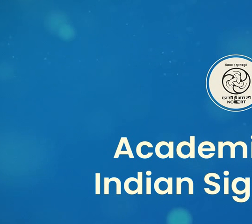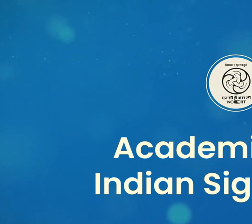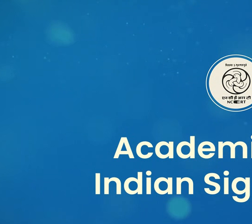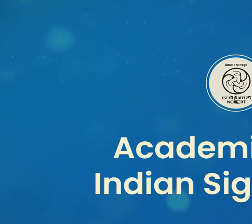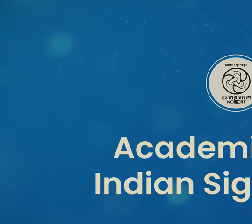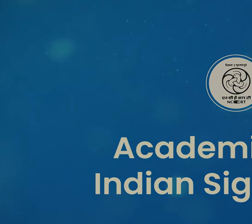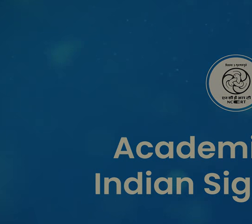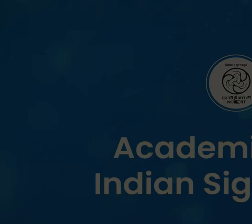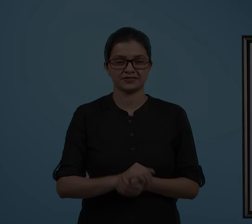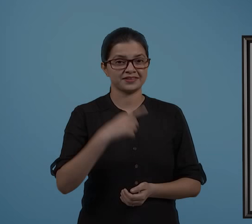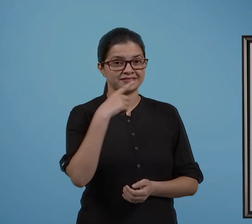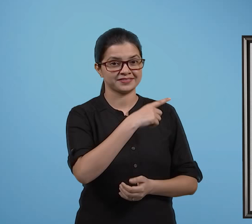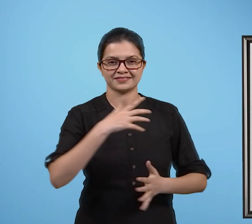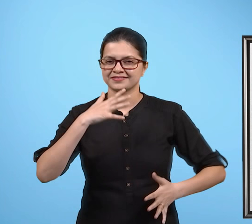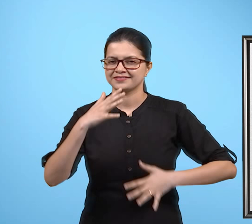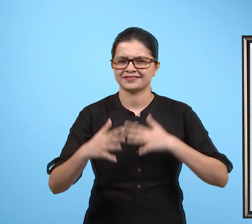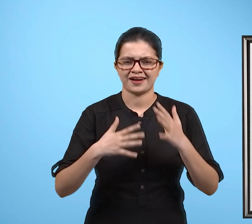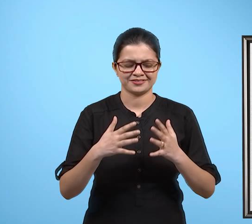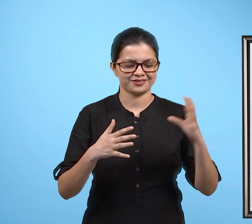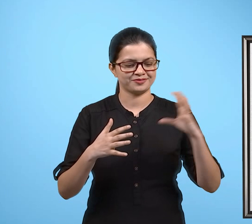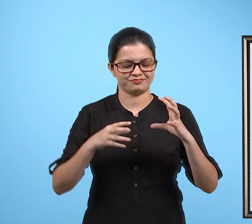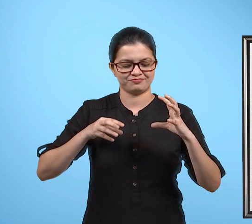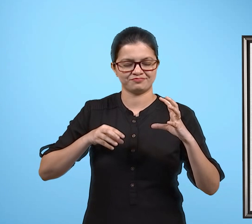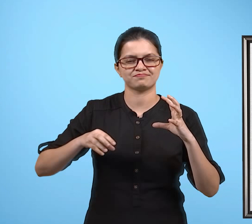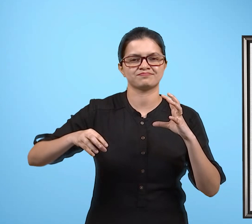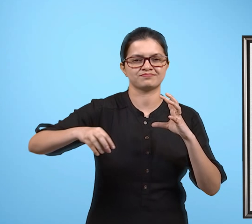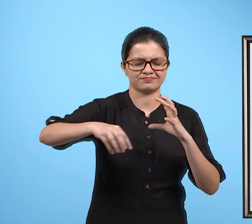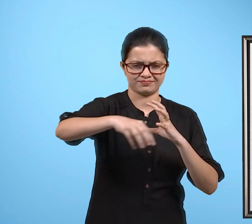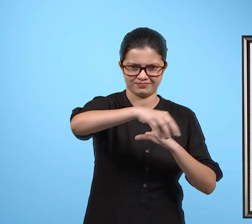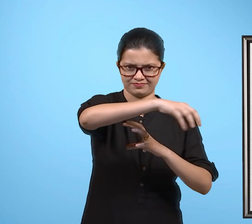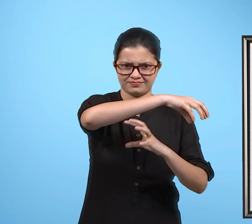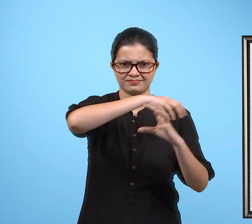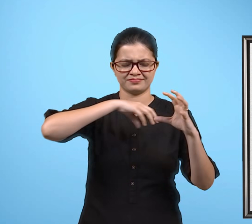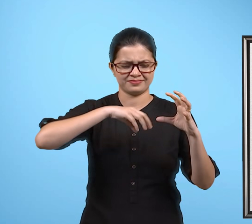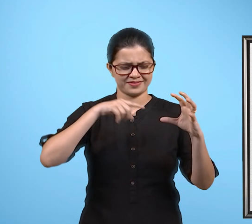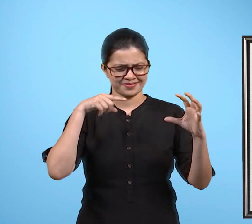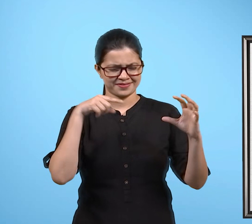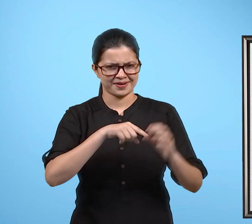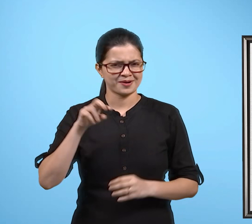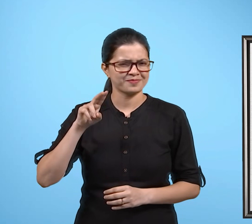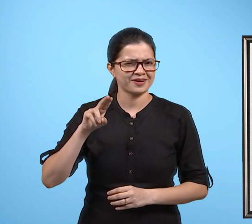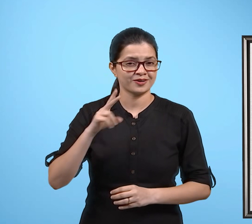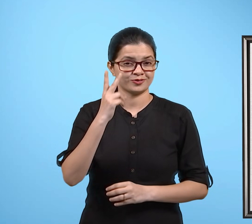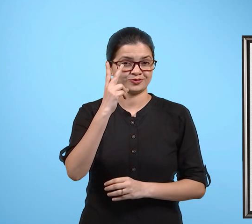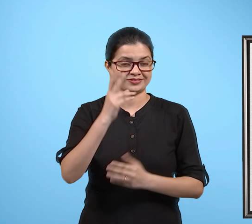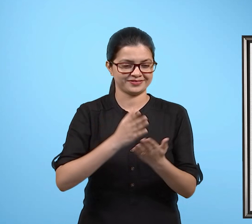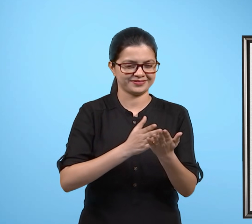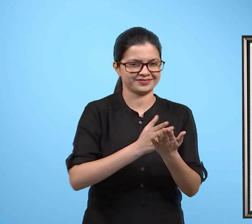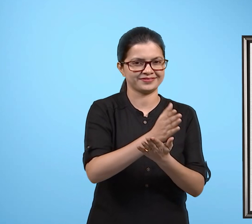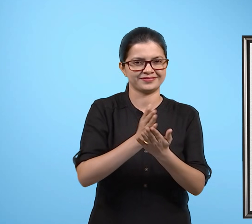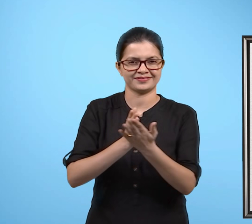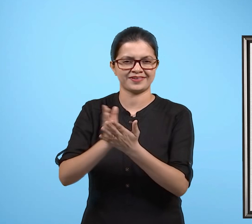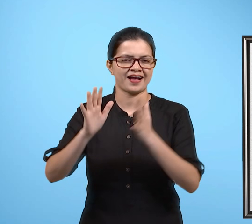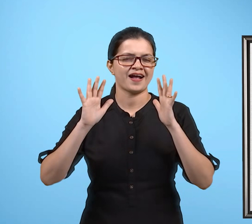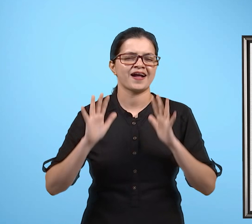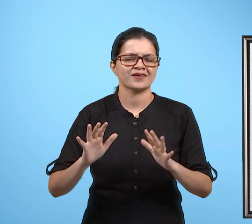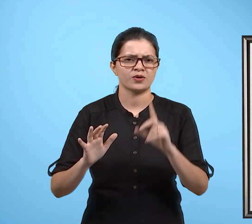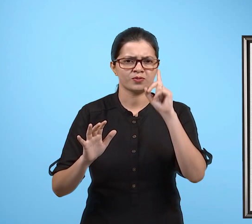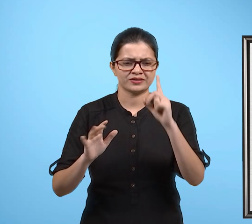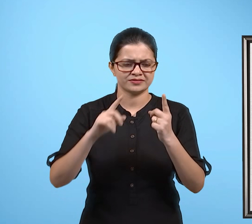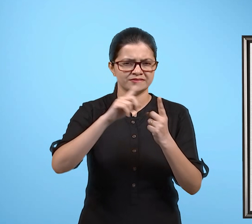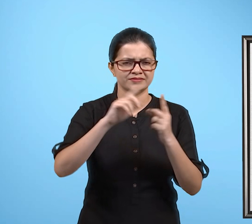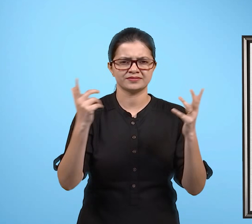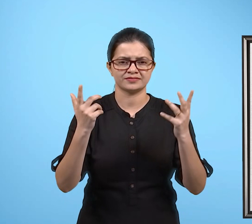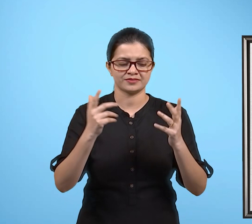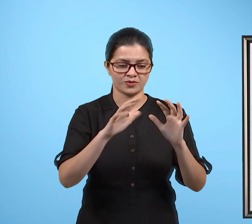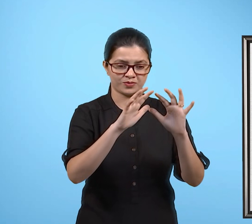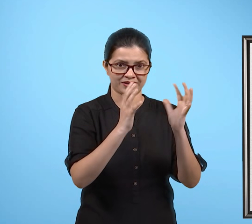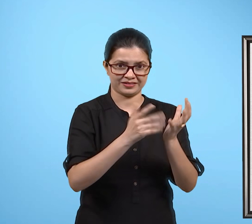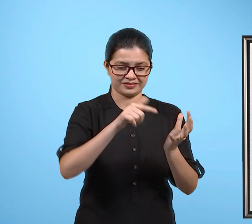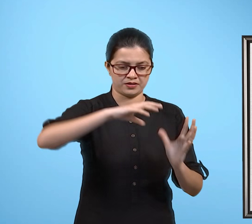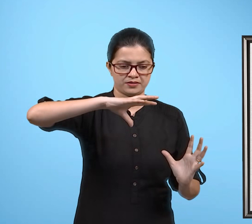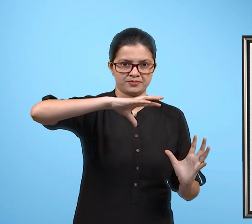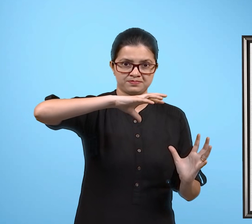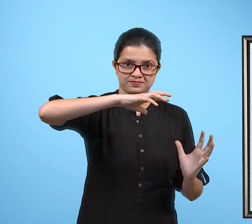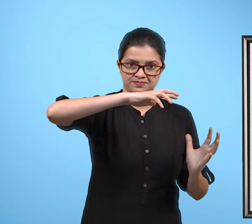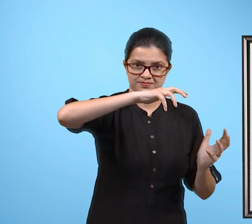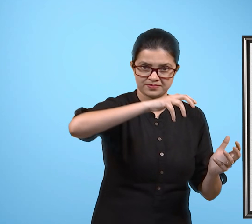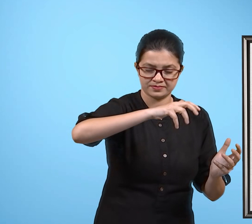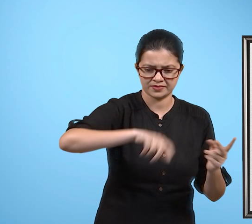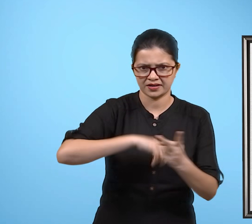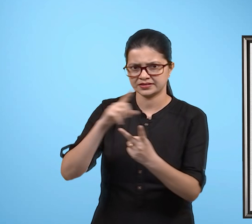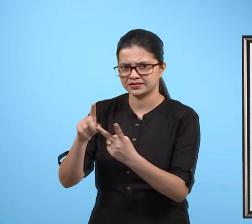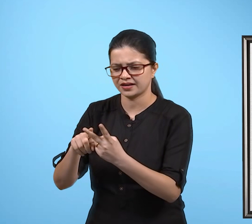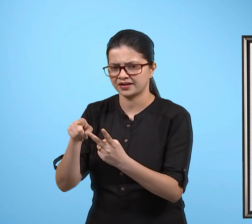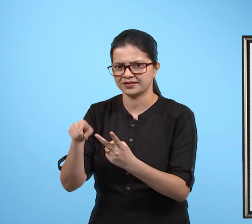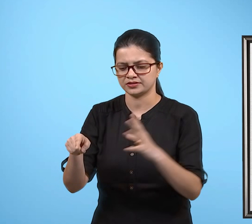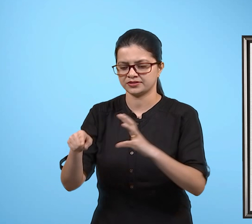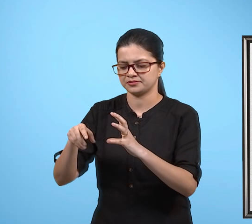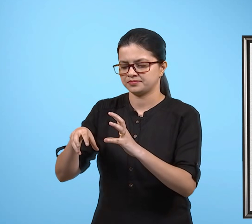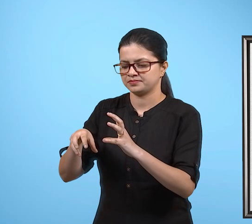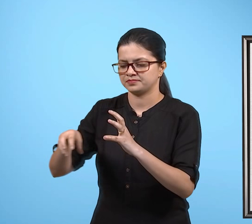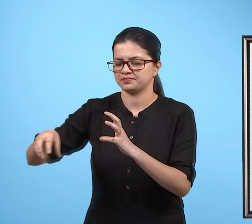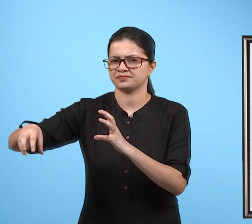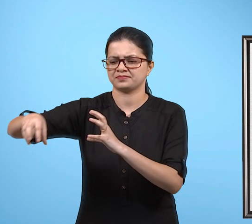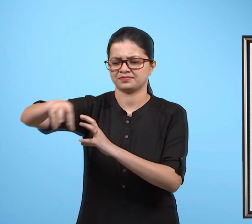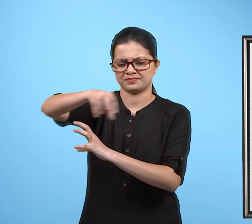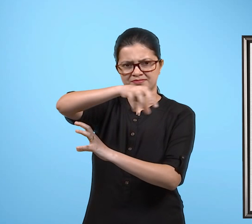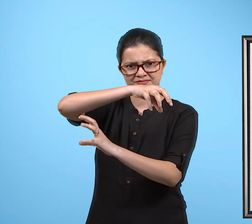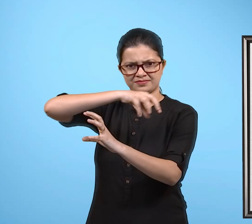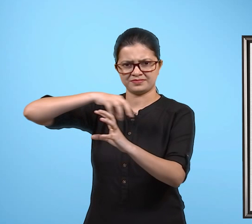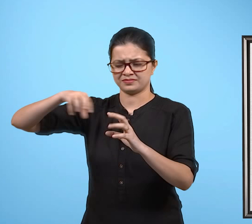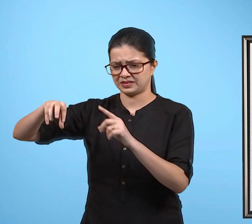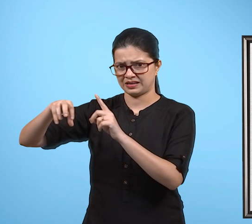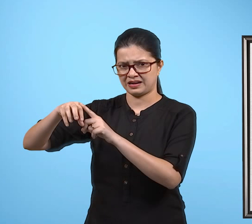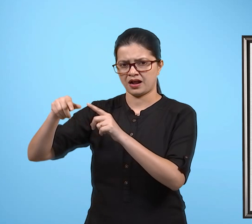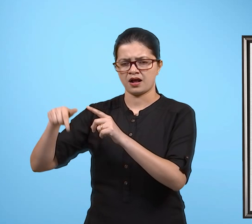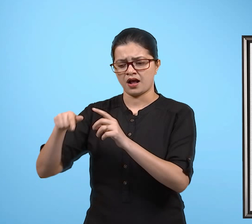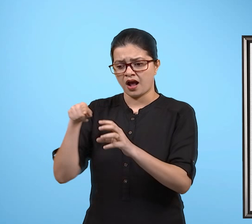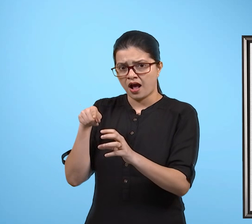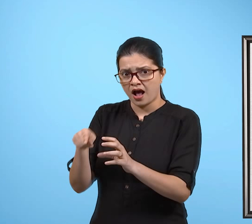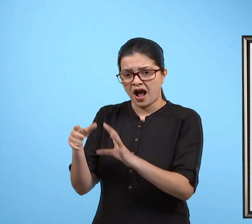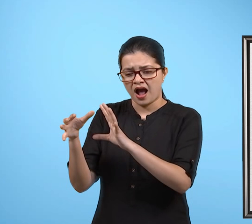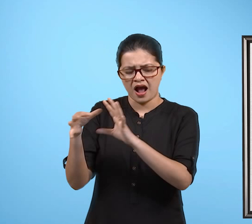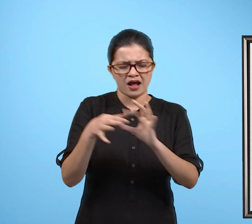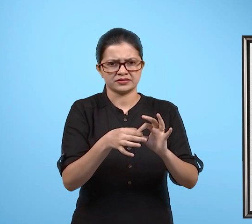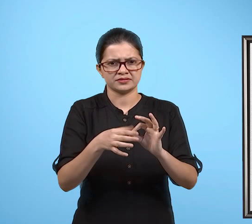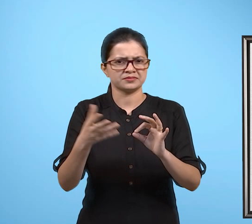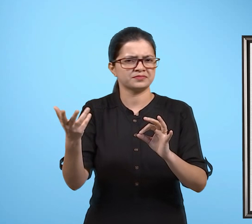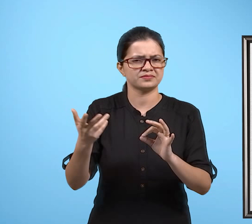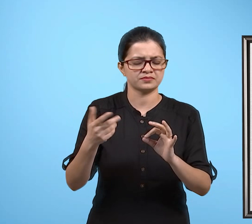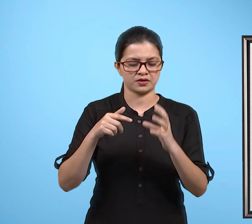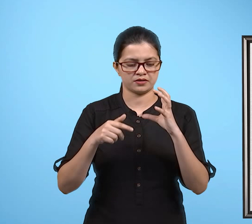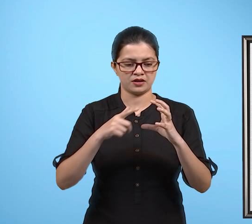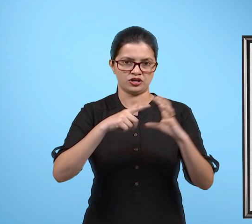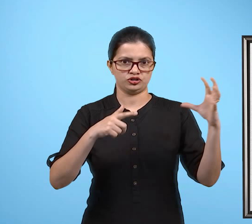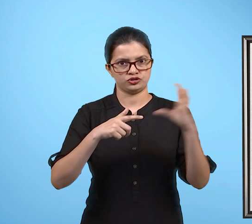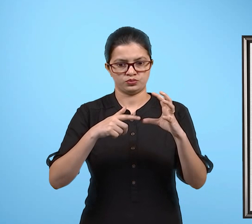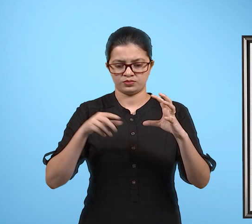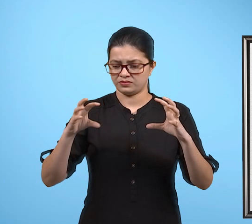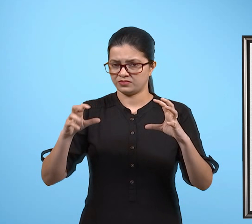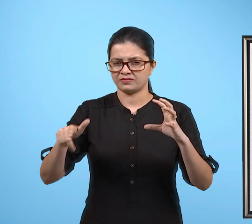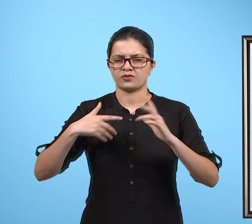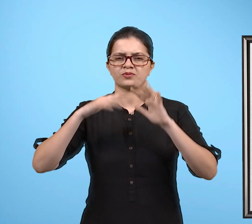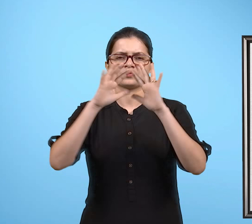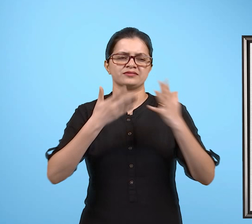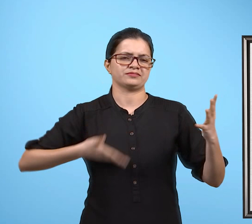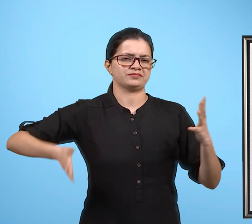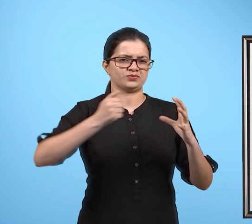Revolution (of earth) The earth has two types of motions, namely rotation and revolution. Revolution is the movement of the earth